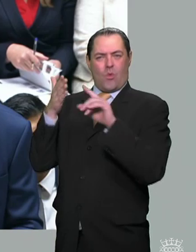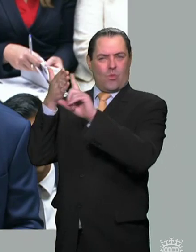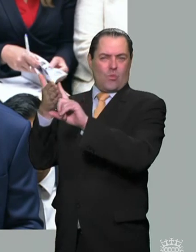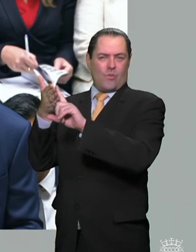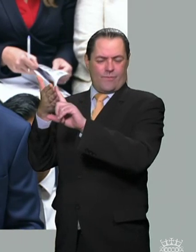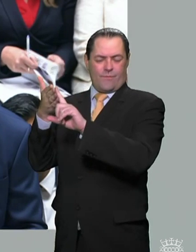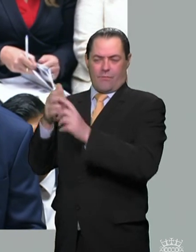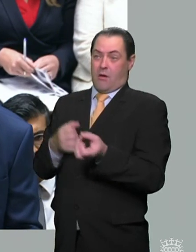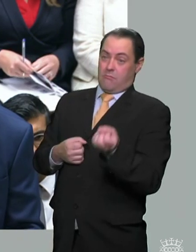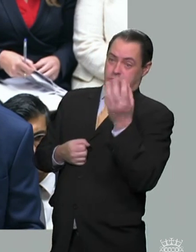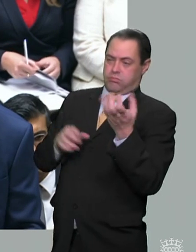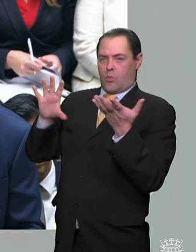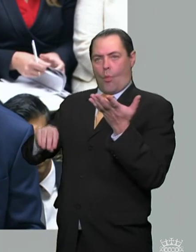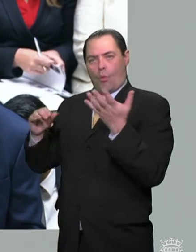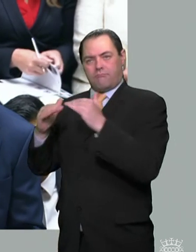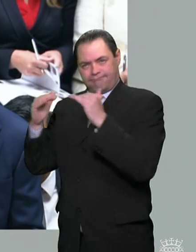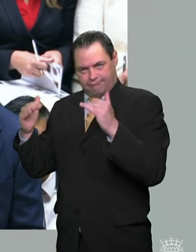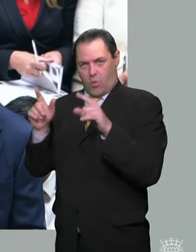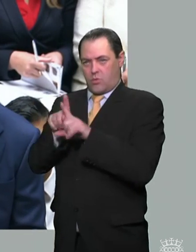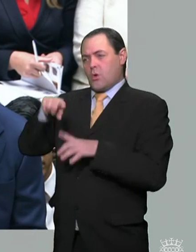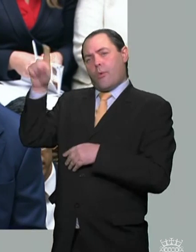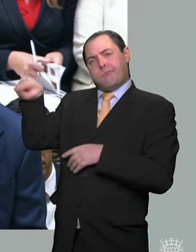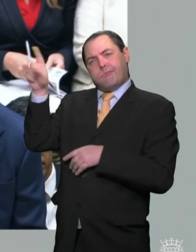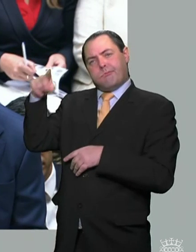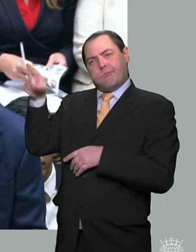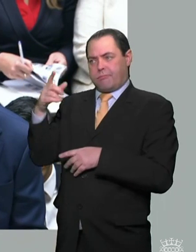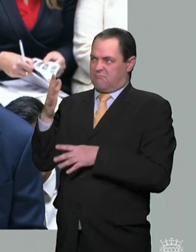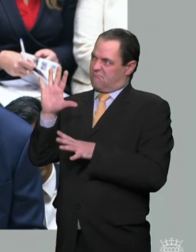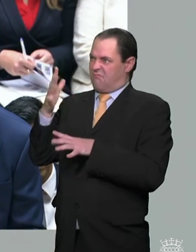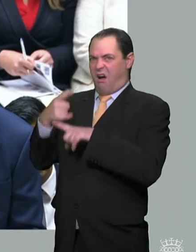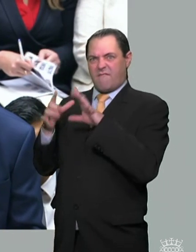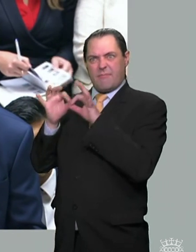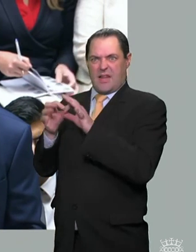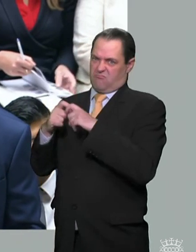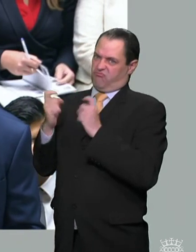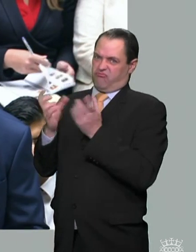We have also secured record investment in wind power totalling close to half a billion pounds.